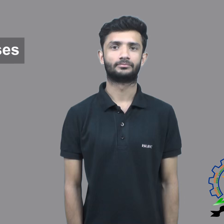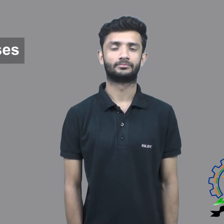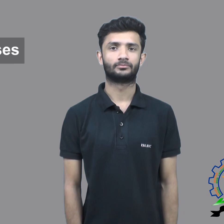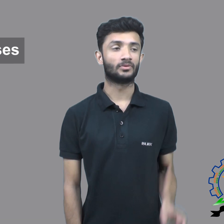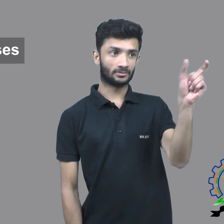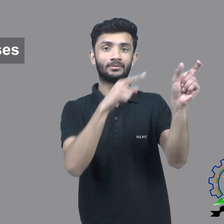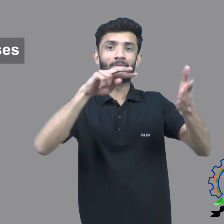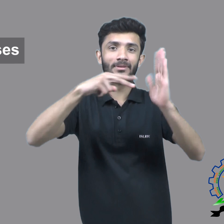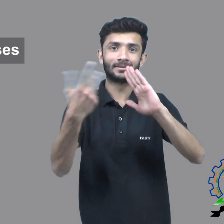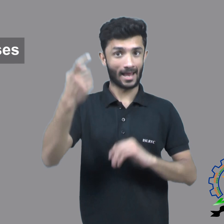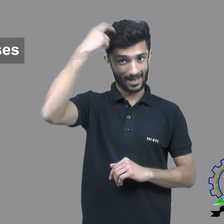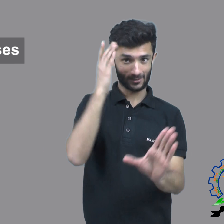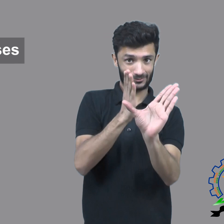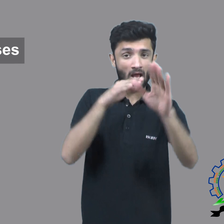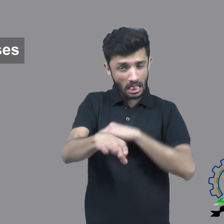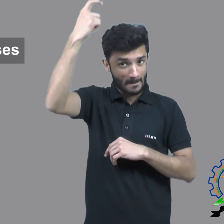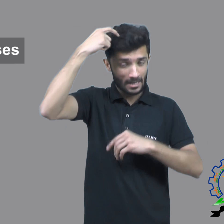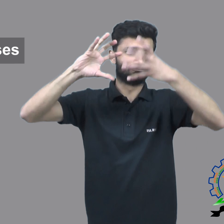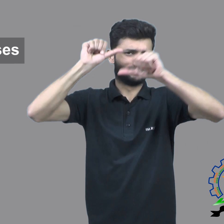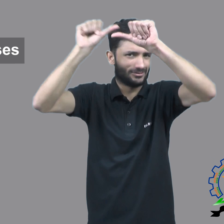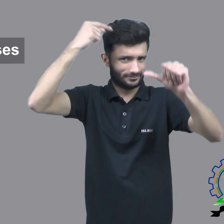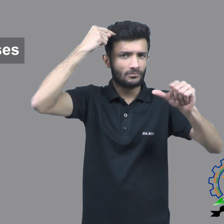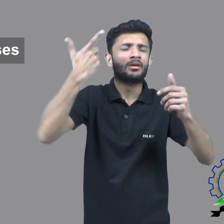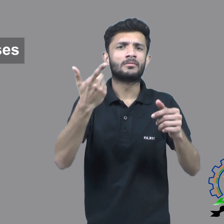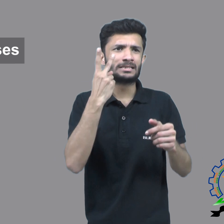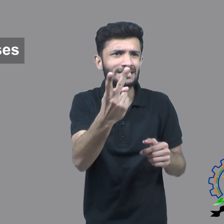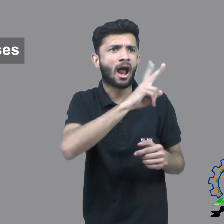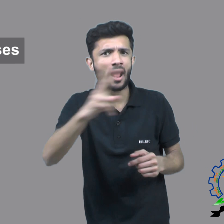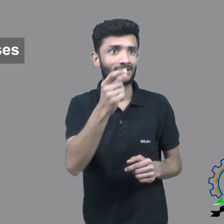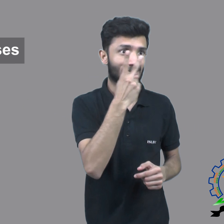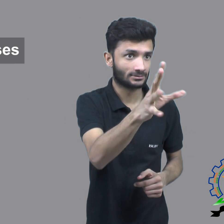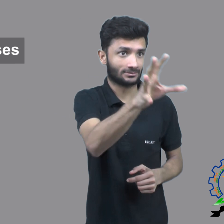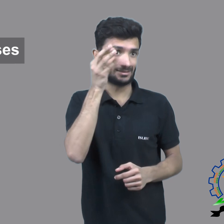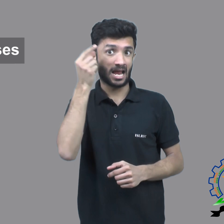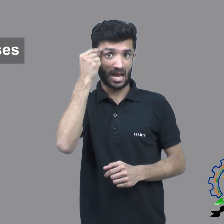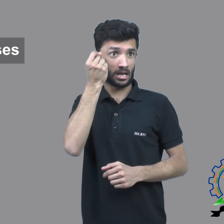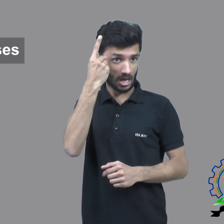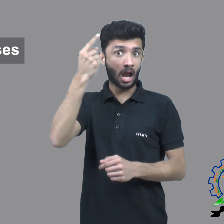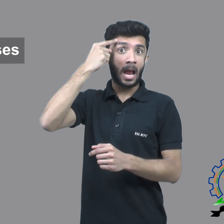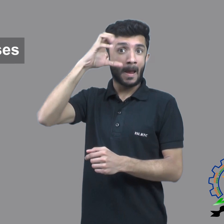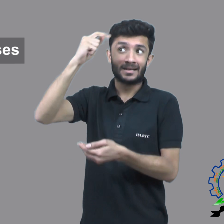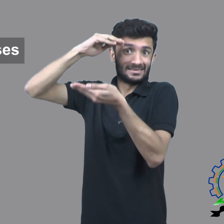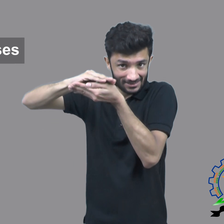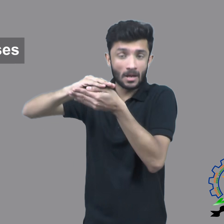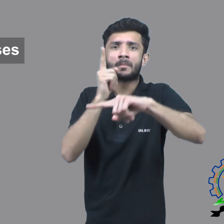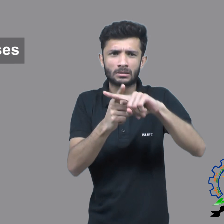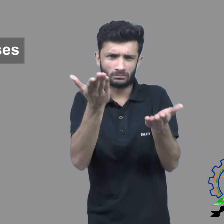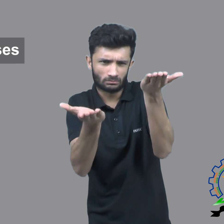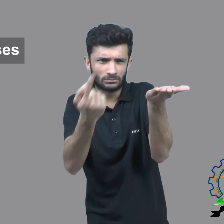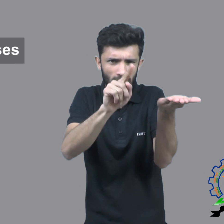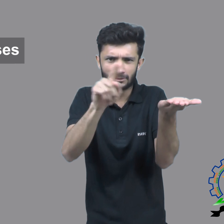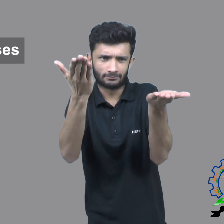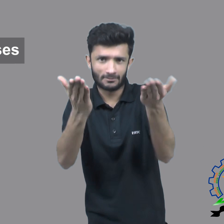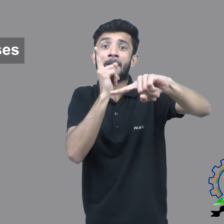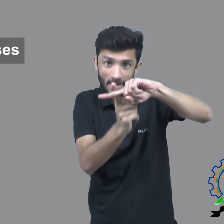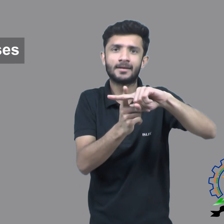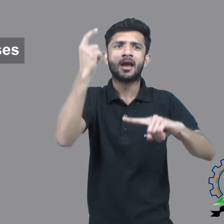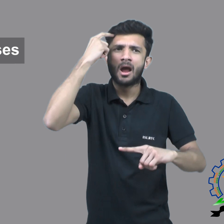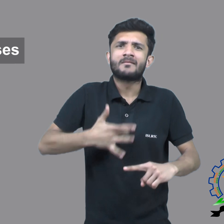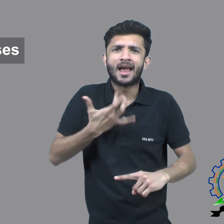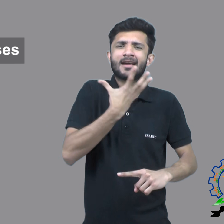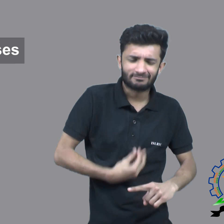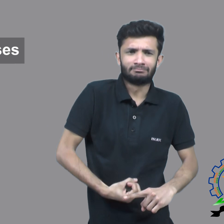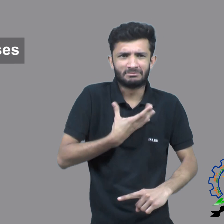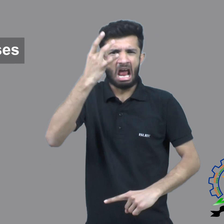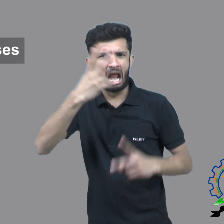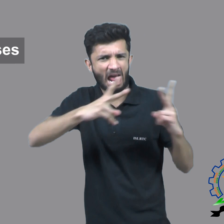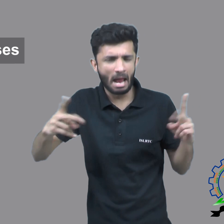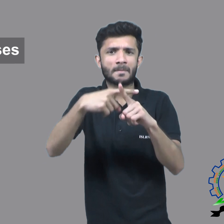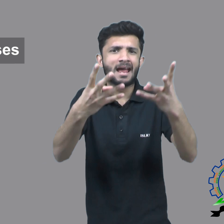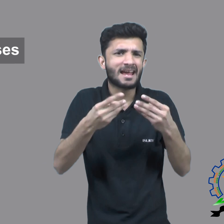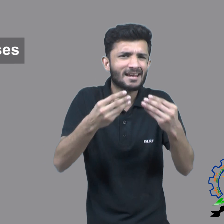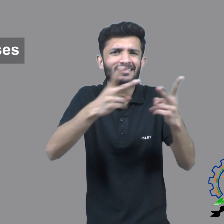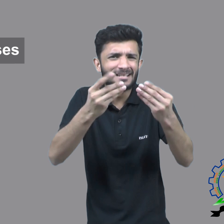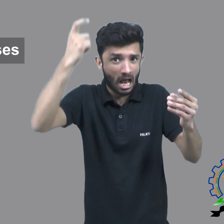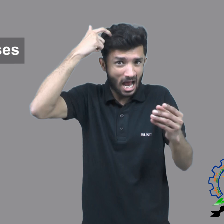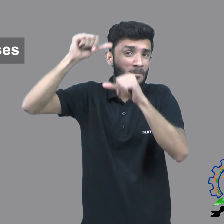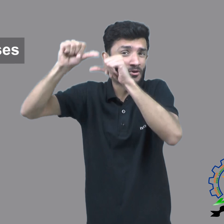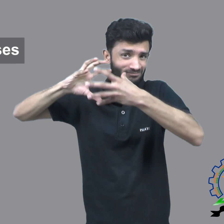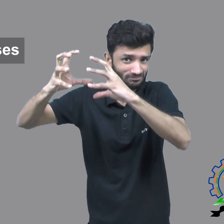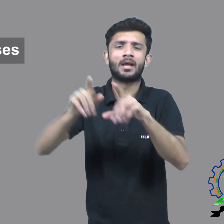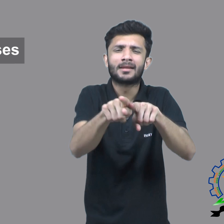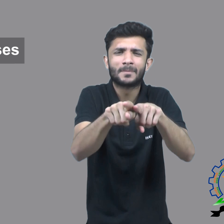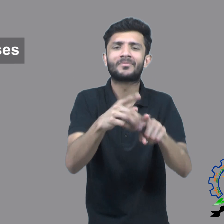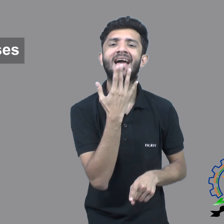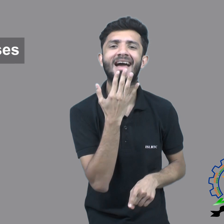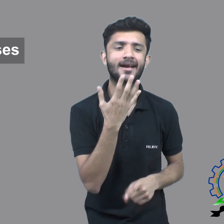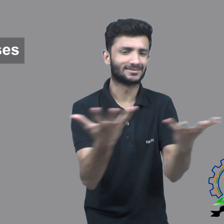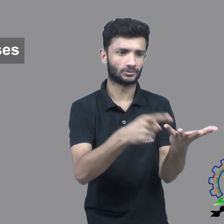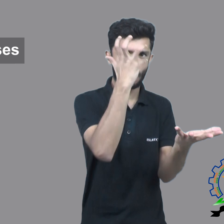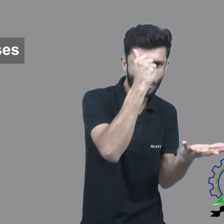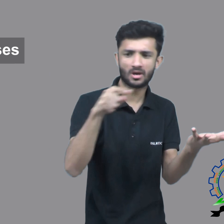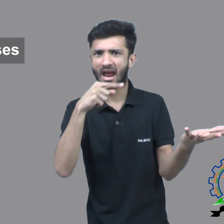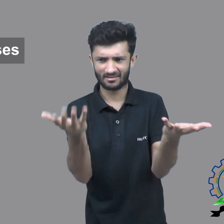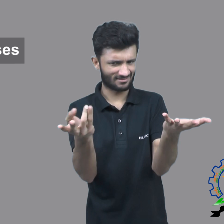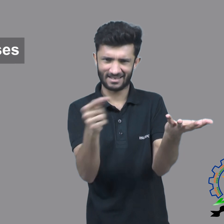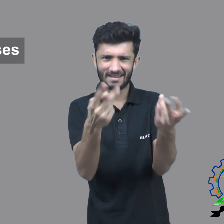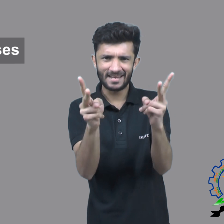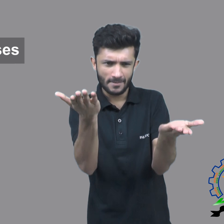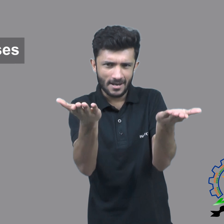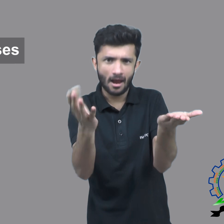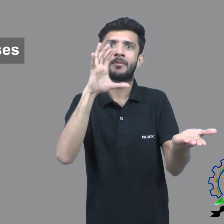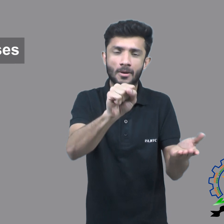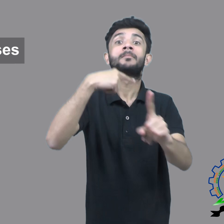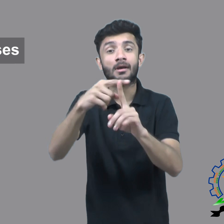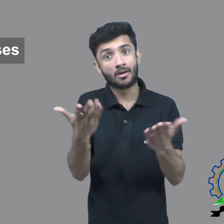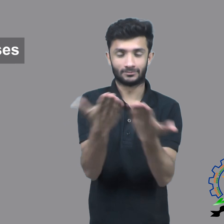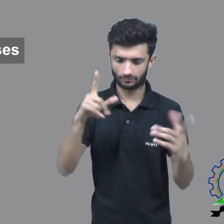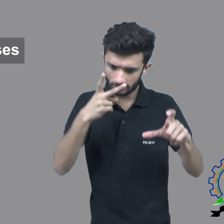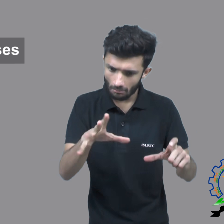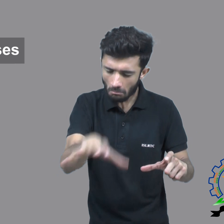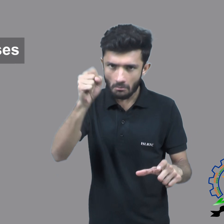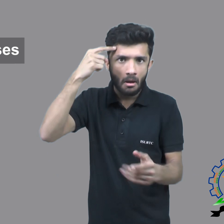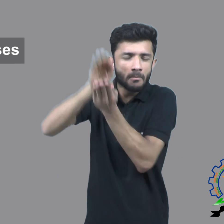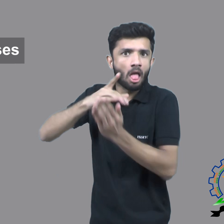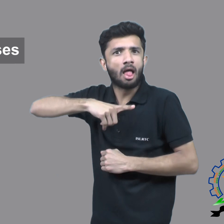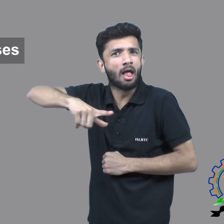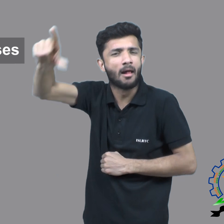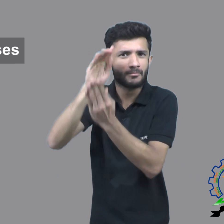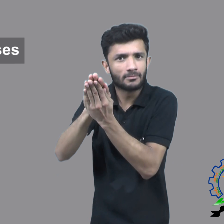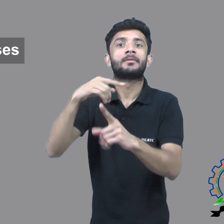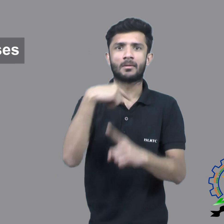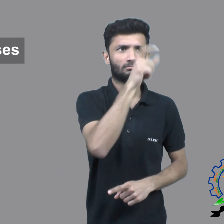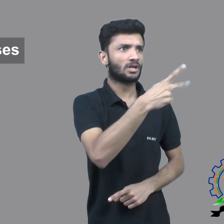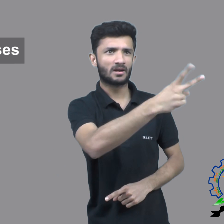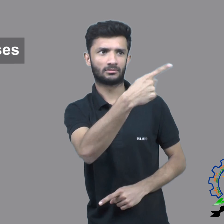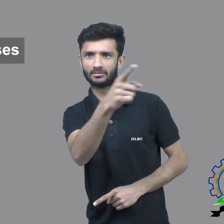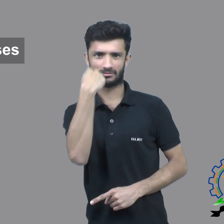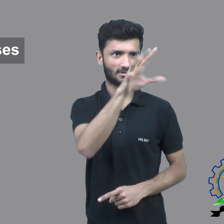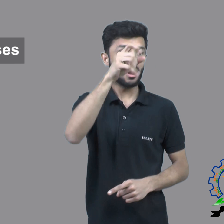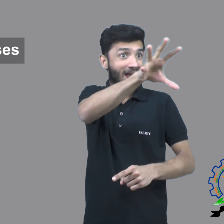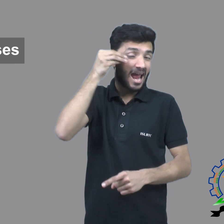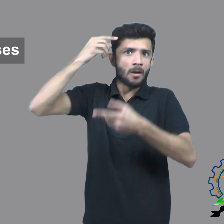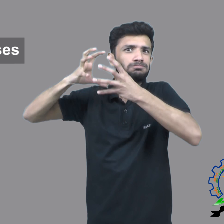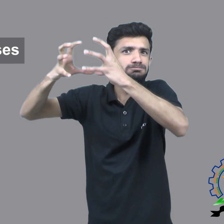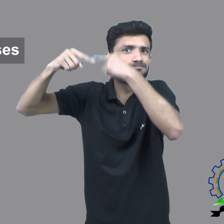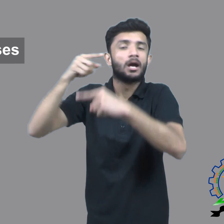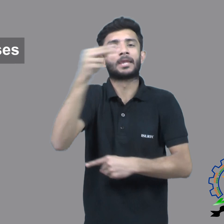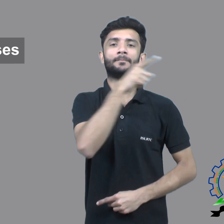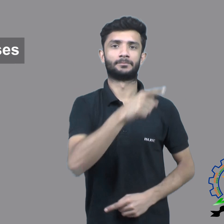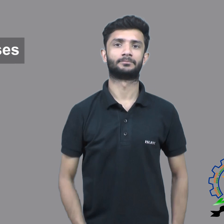Mental Processes